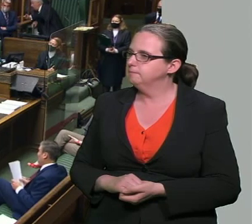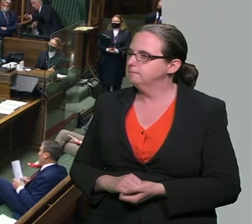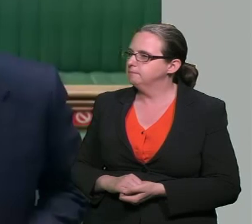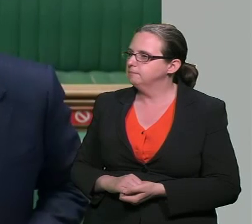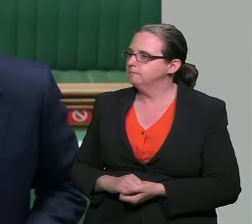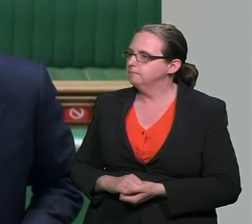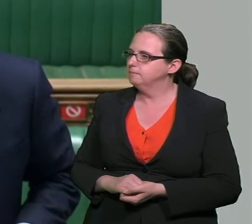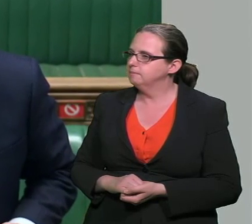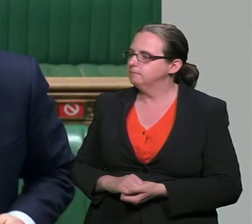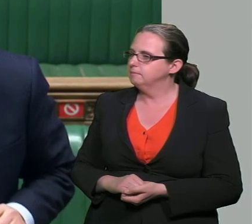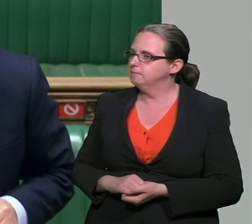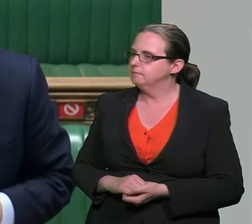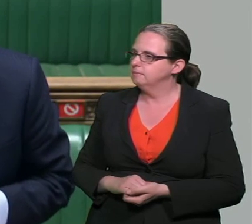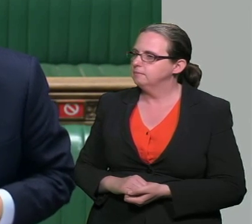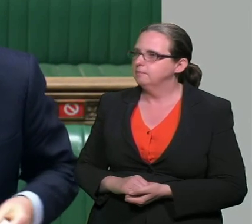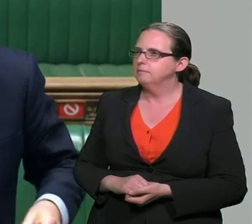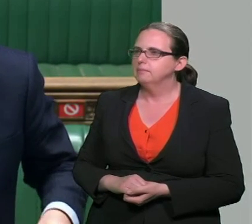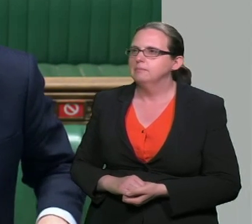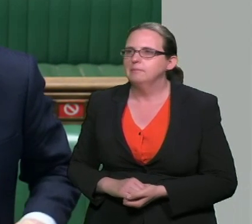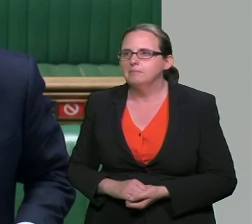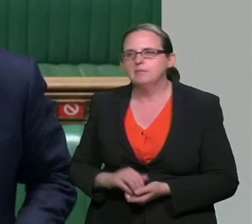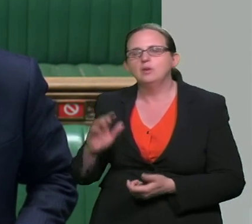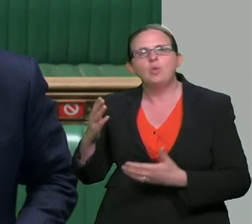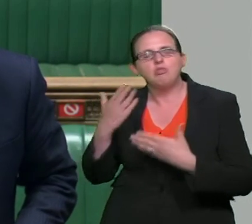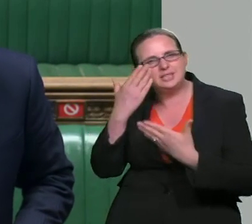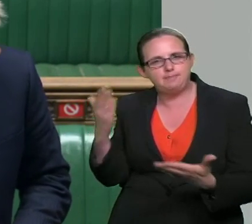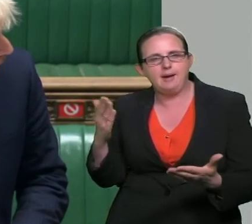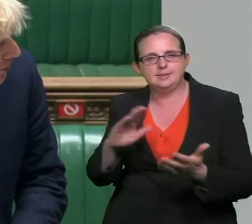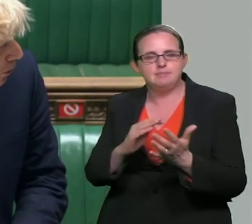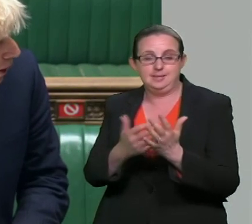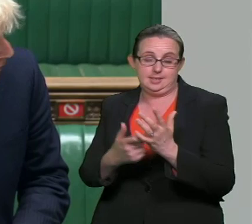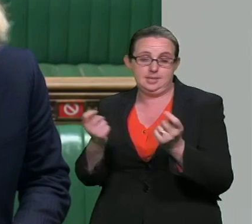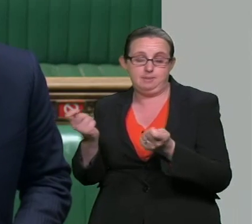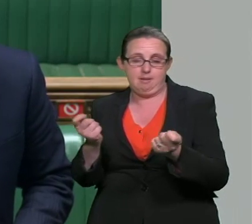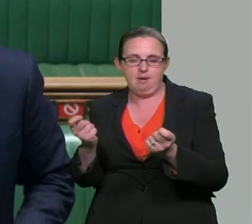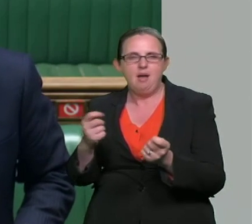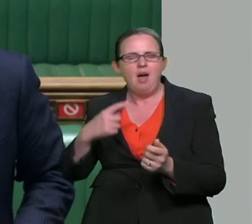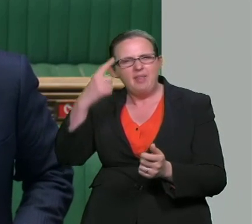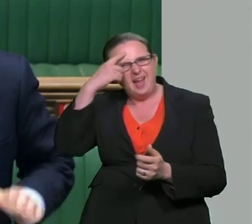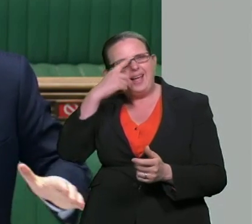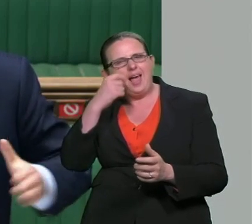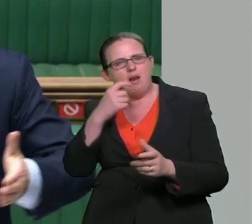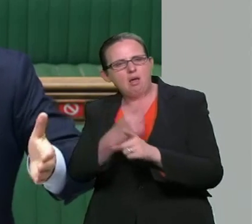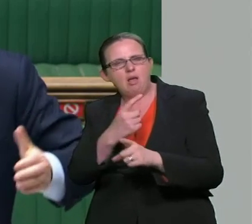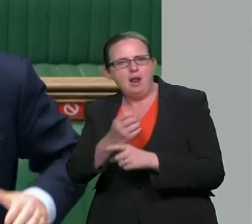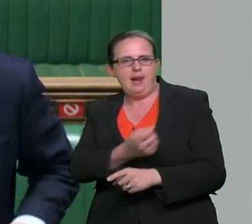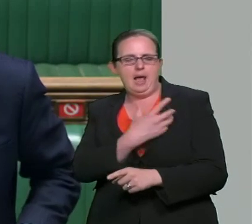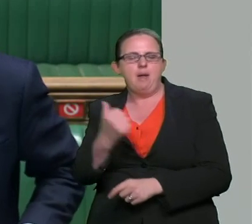With great respect, Mr Speaker, I do think I am entitled to draw attention to what the Labour party stood on at the last election.